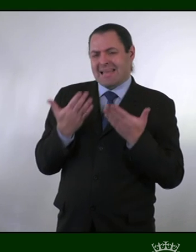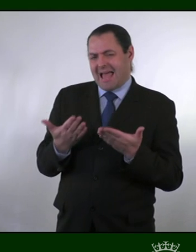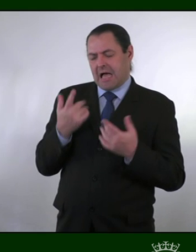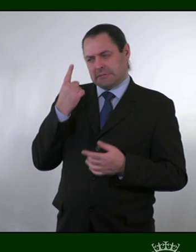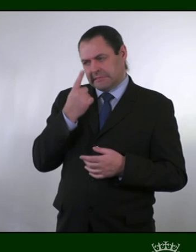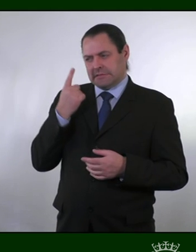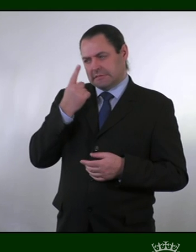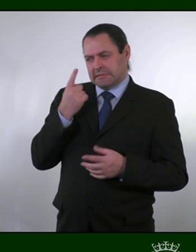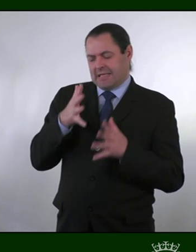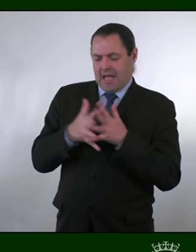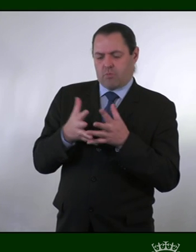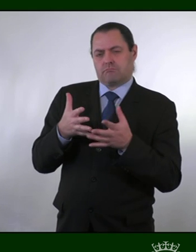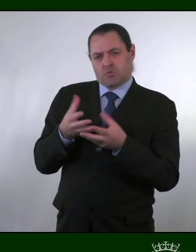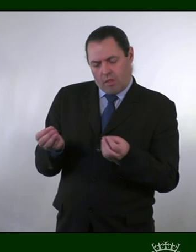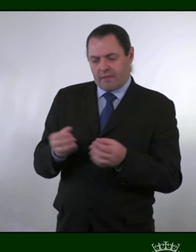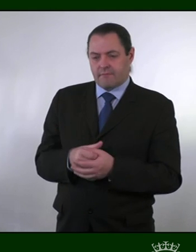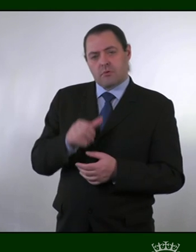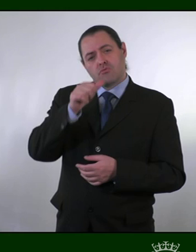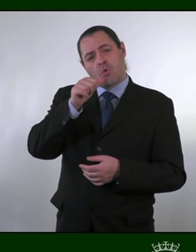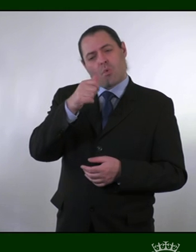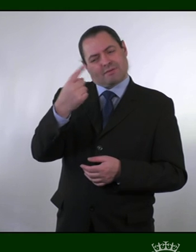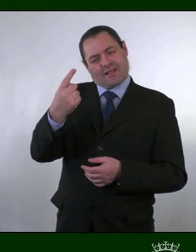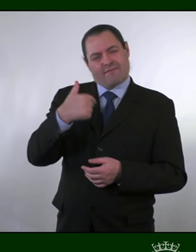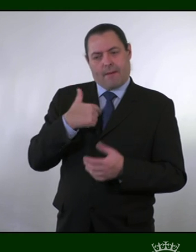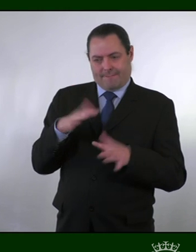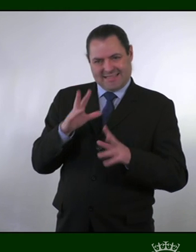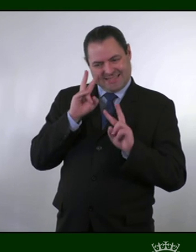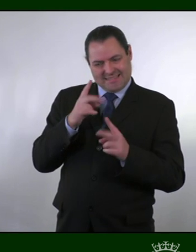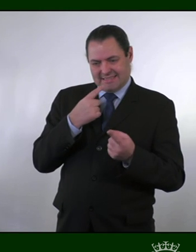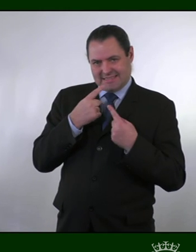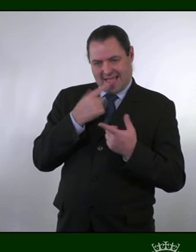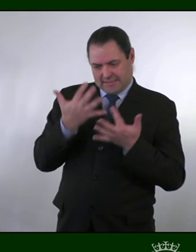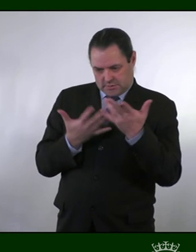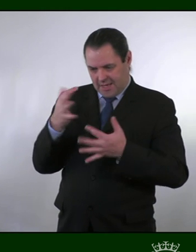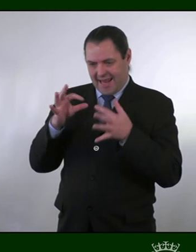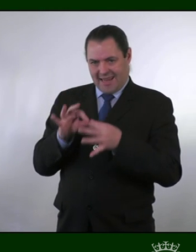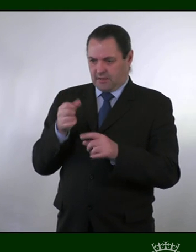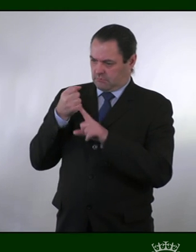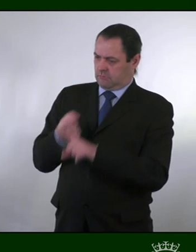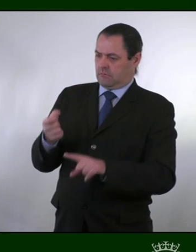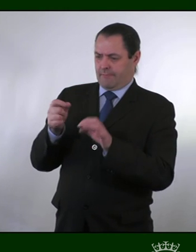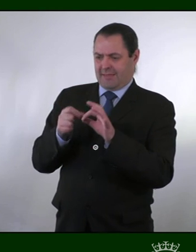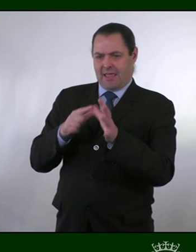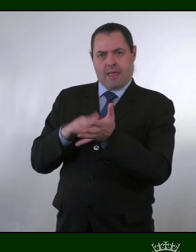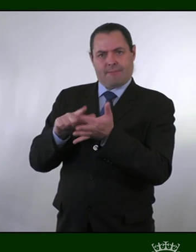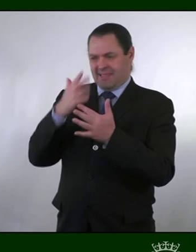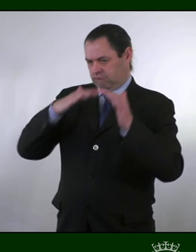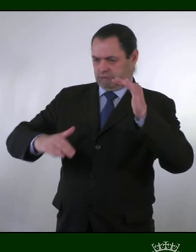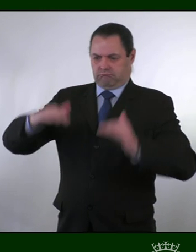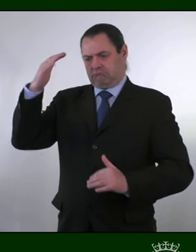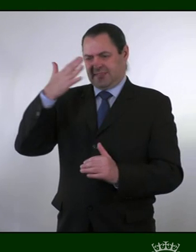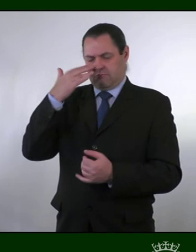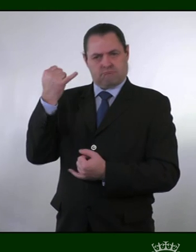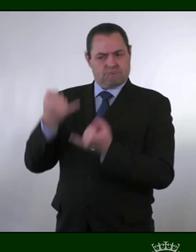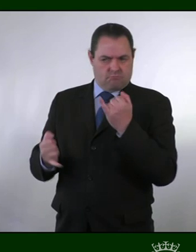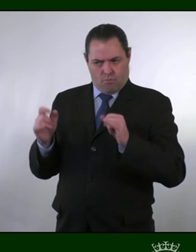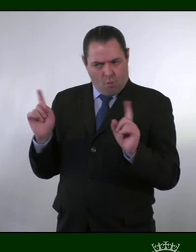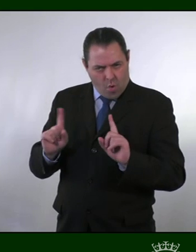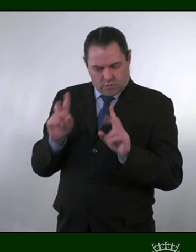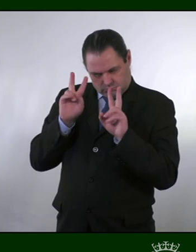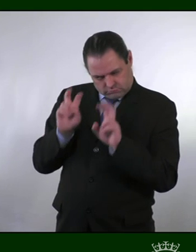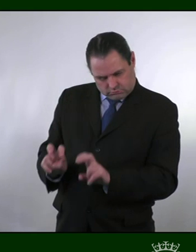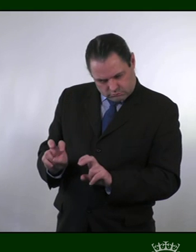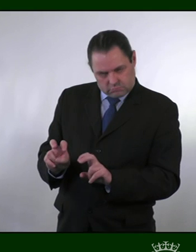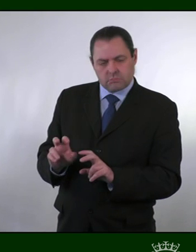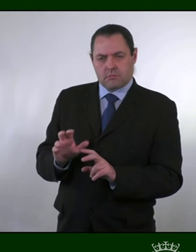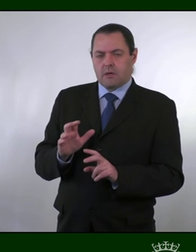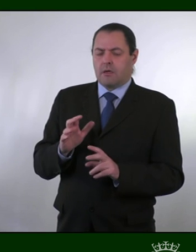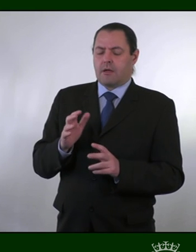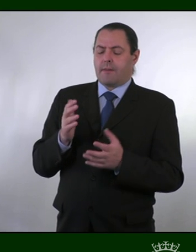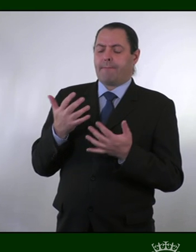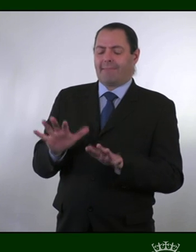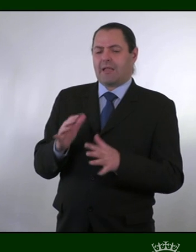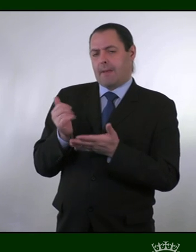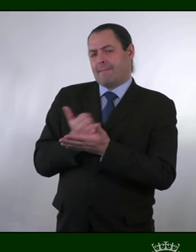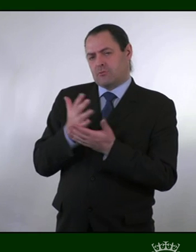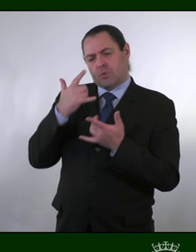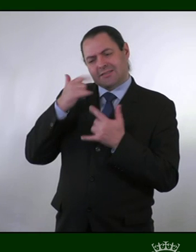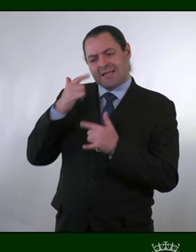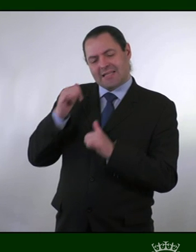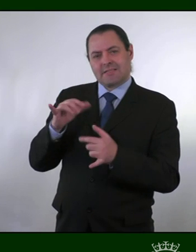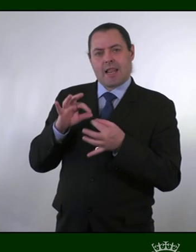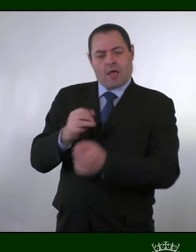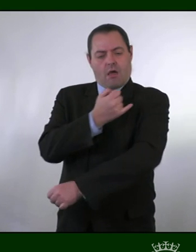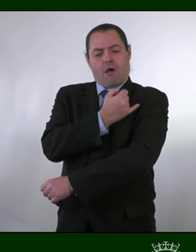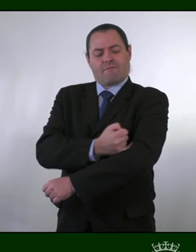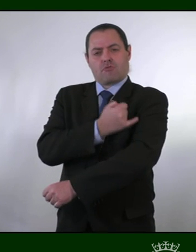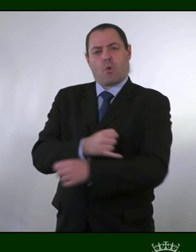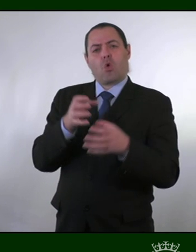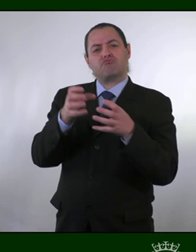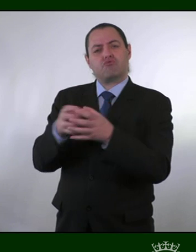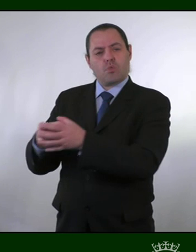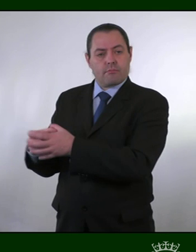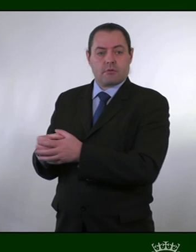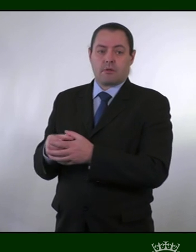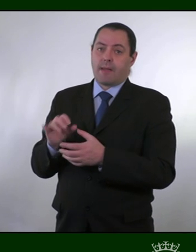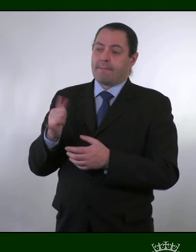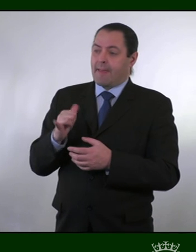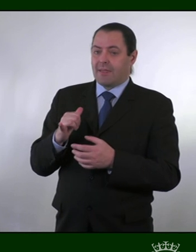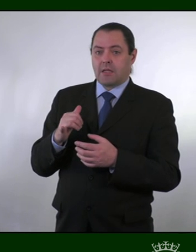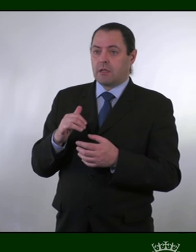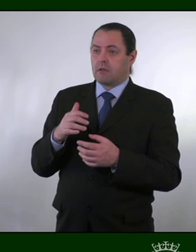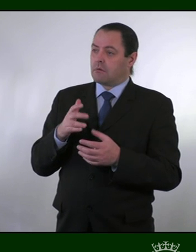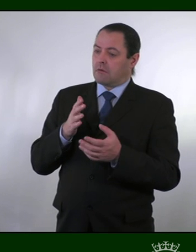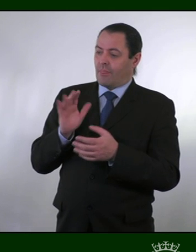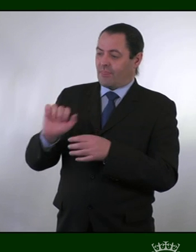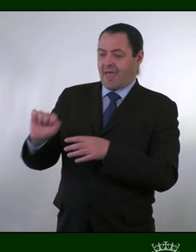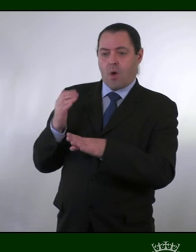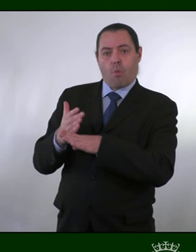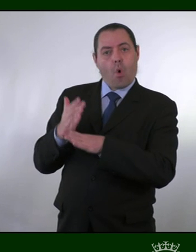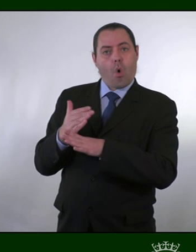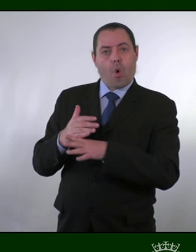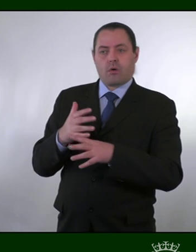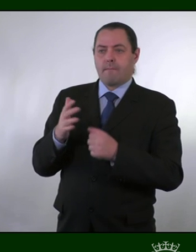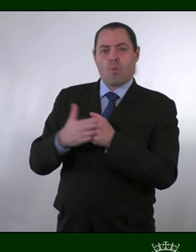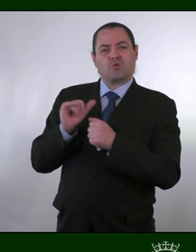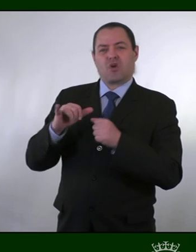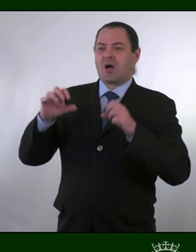As he knows, in response to the early data that we saw about the impact on black and minority ethnic groups, we brought forward enhanced testing procedures for particularly vulnerable groups—those who are exposed to a heavy viral load, perhaps in the course of their work.